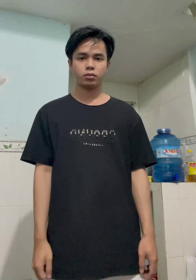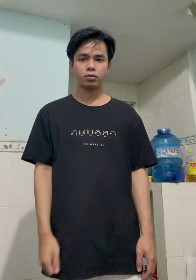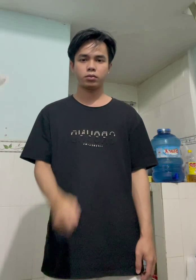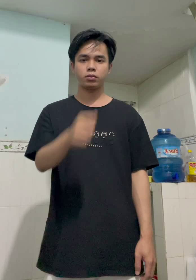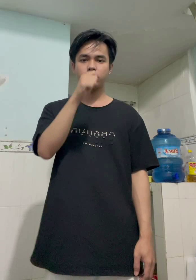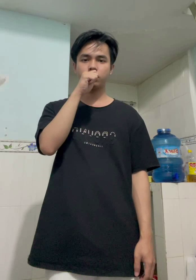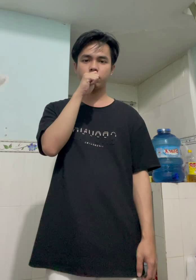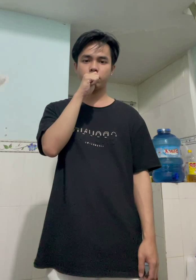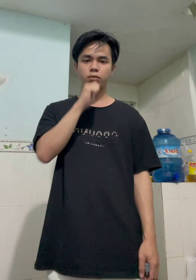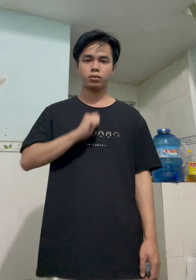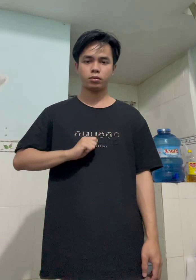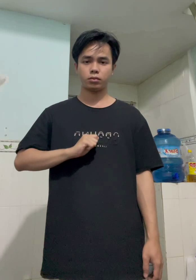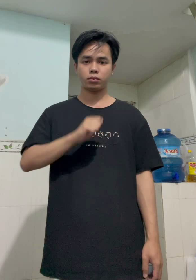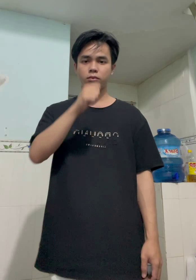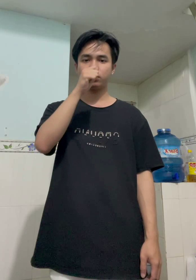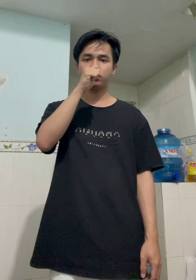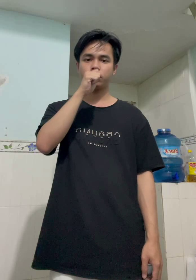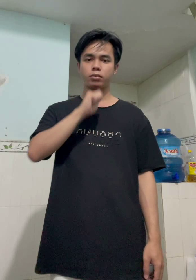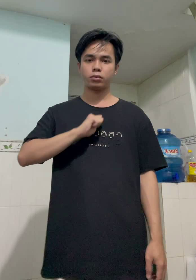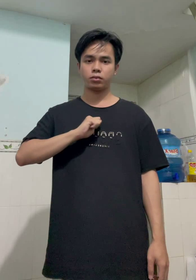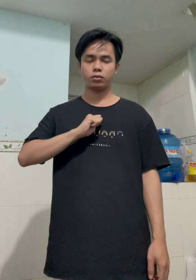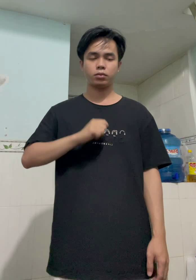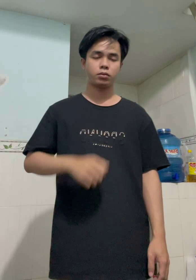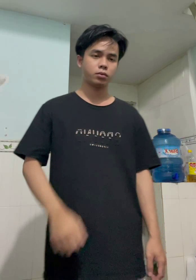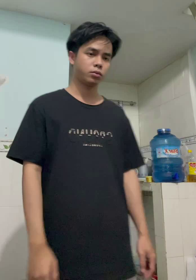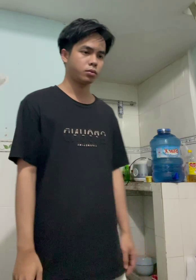dong y